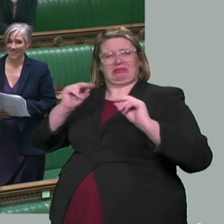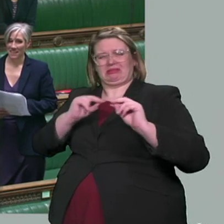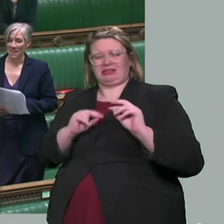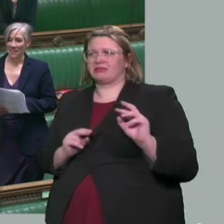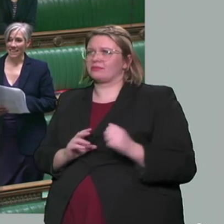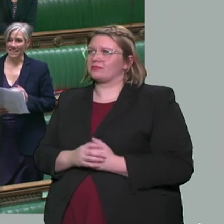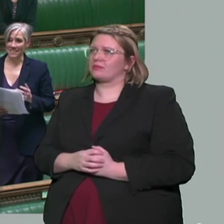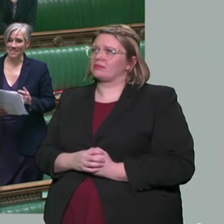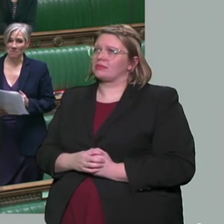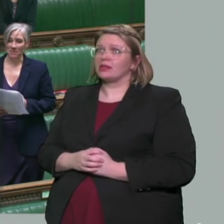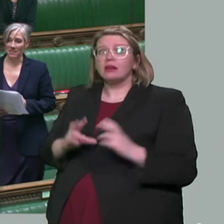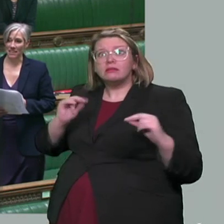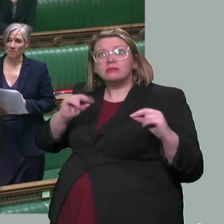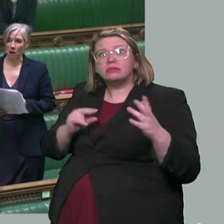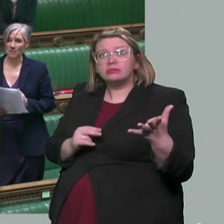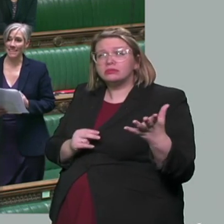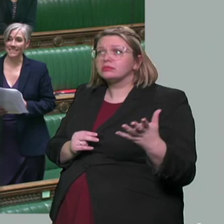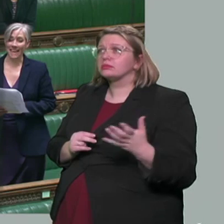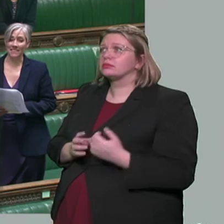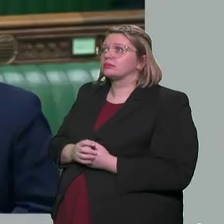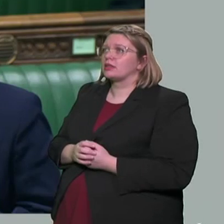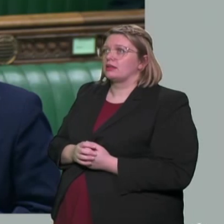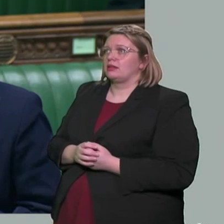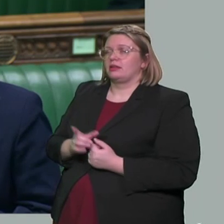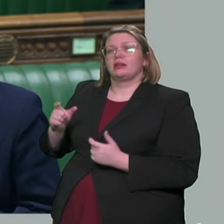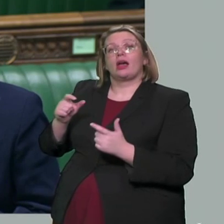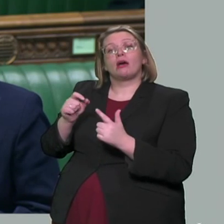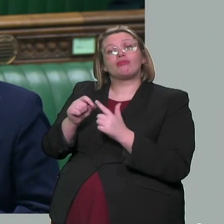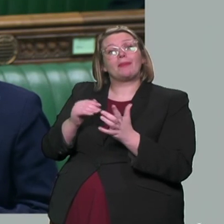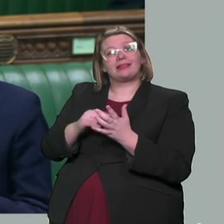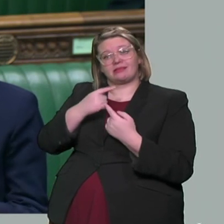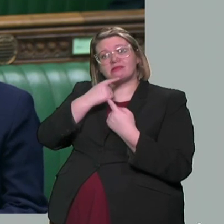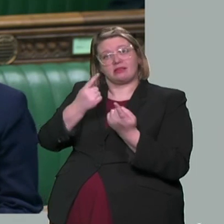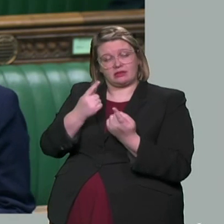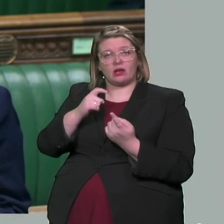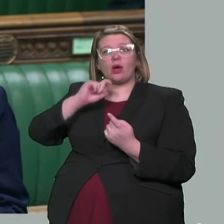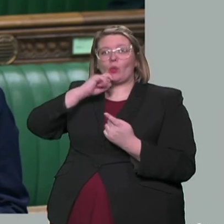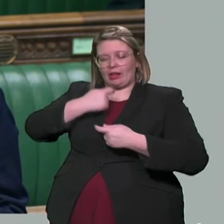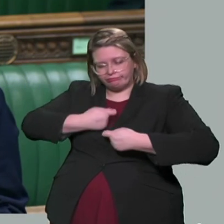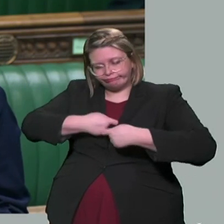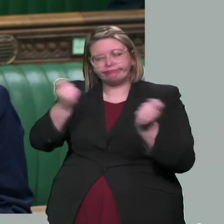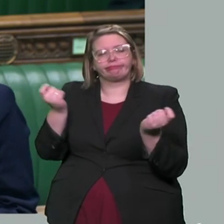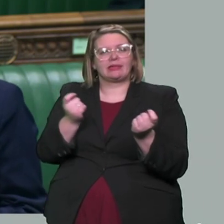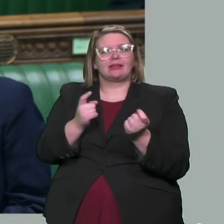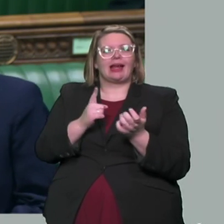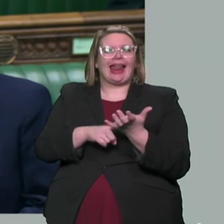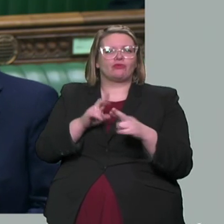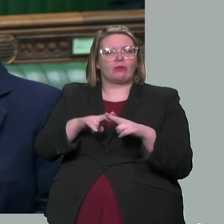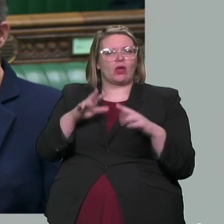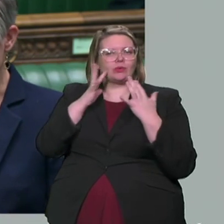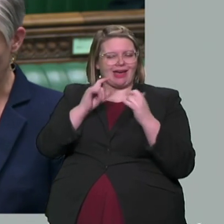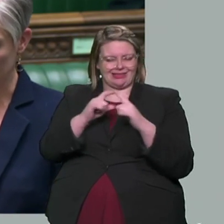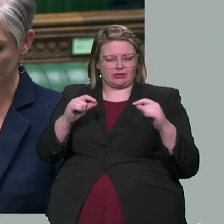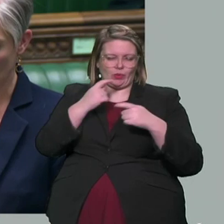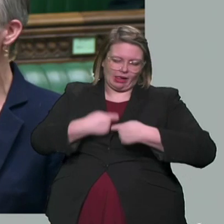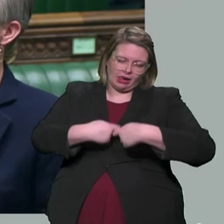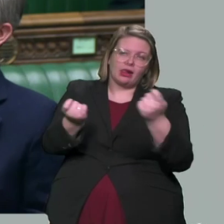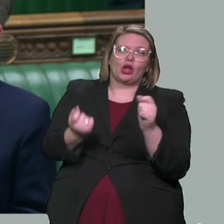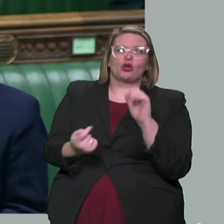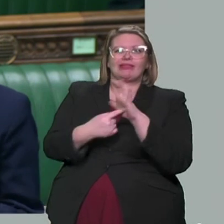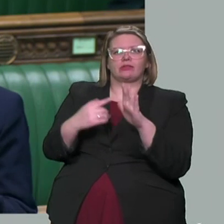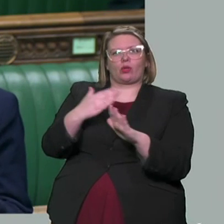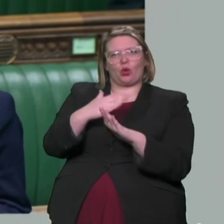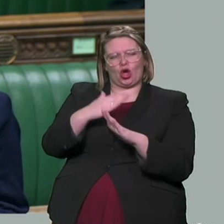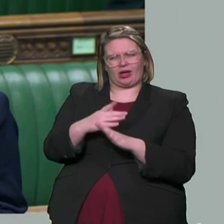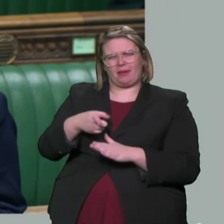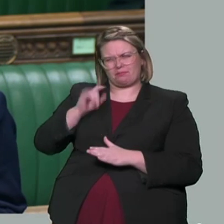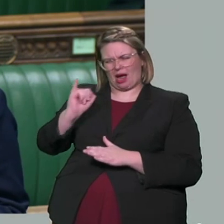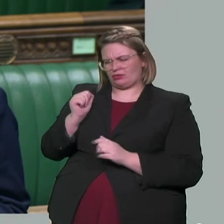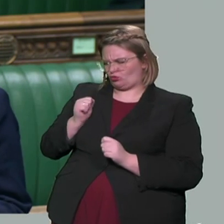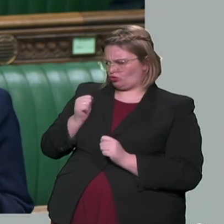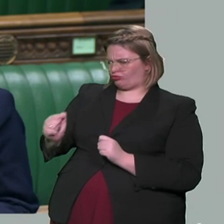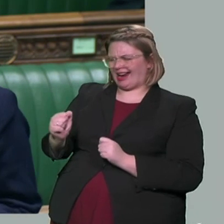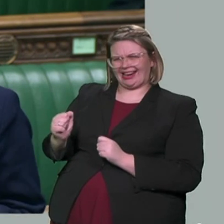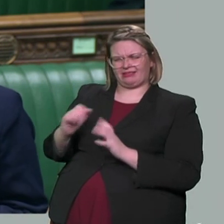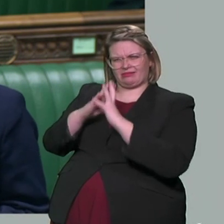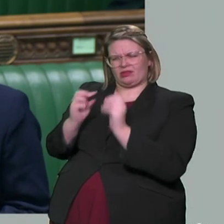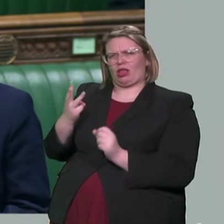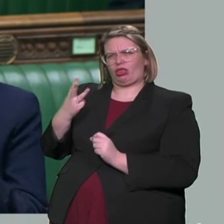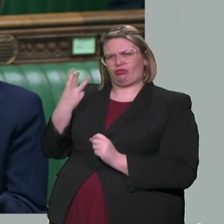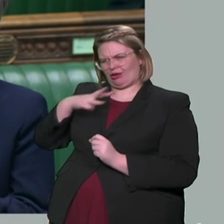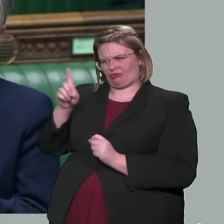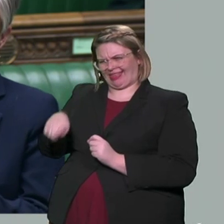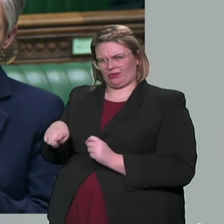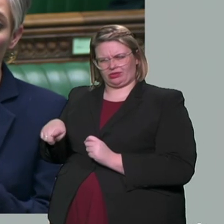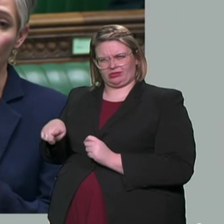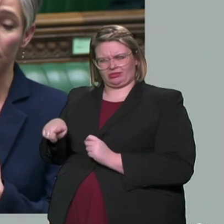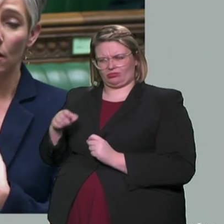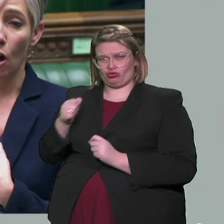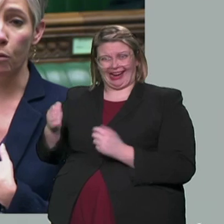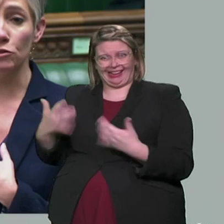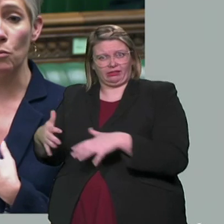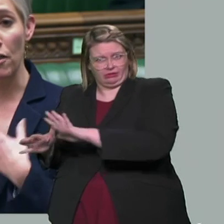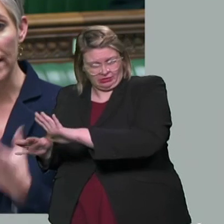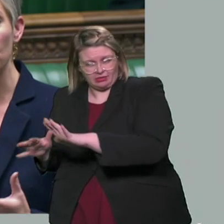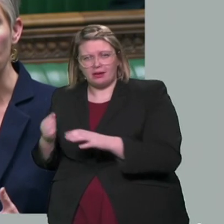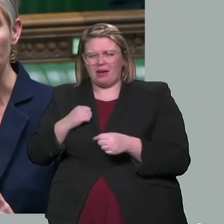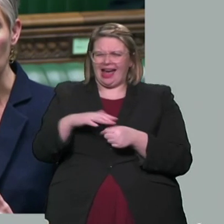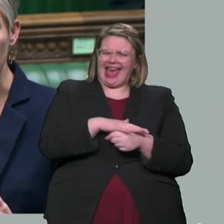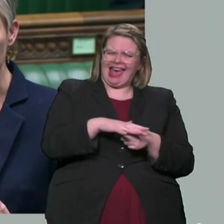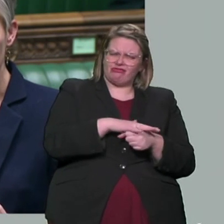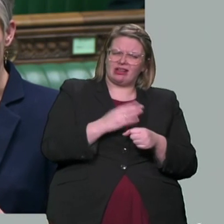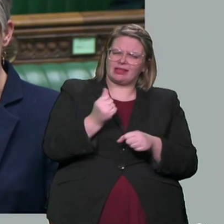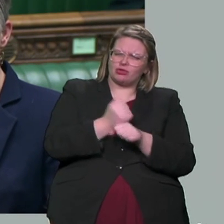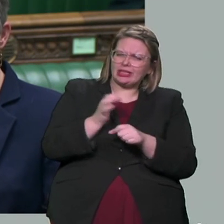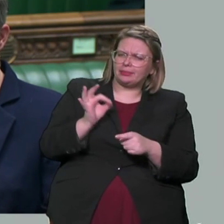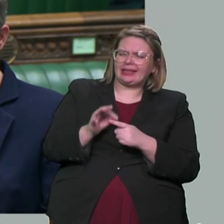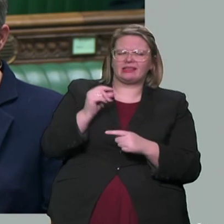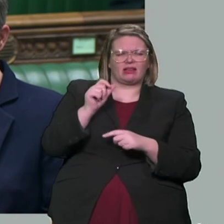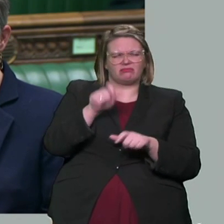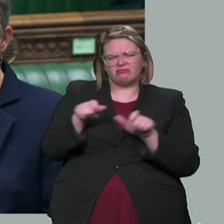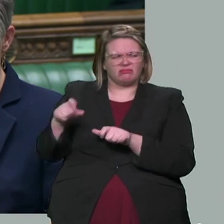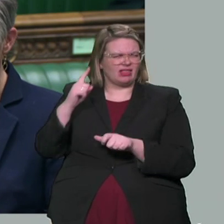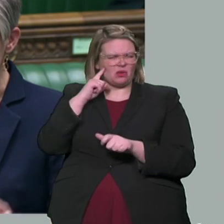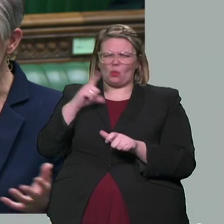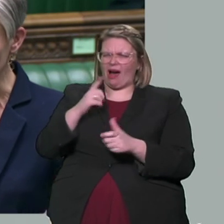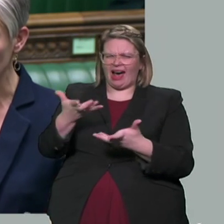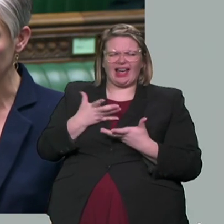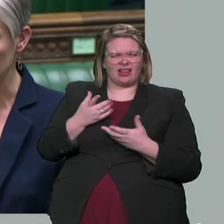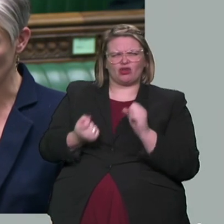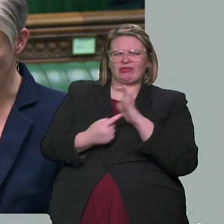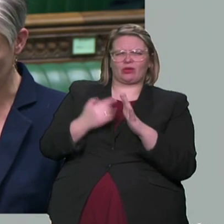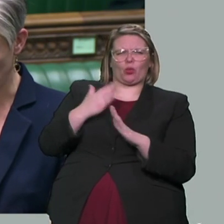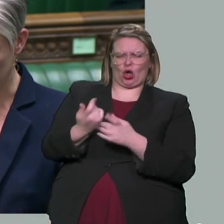In his statement, the Prime Minister indicated that lateral flow tests would be given to 100,000 critical workers, but the national railways alone employ almost double that number, and GPs and pharmacists in my constituency of St Albans are wondering why they have not been included as critical workers.